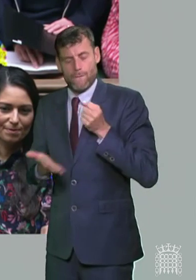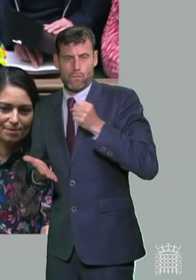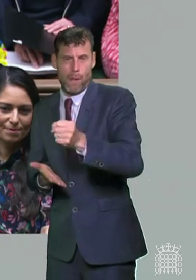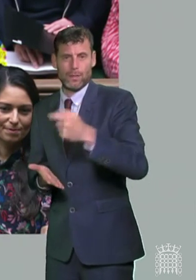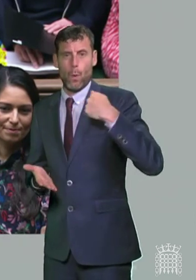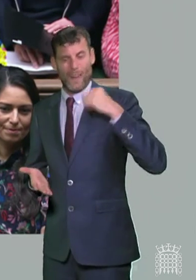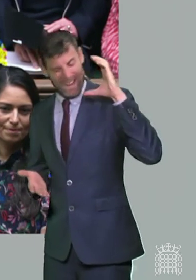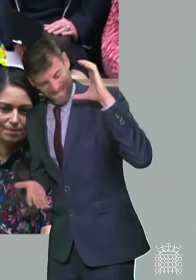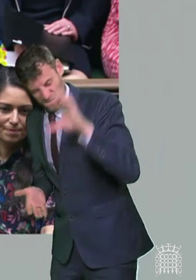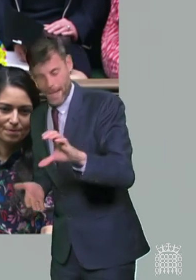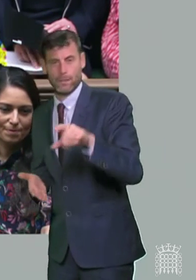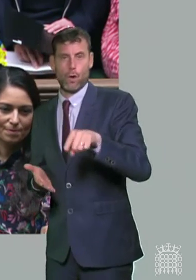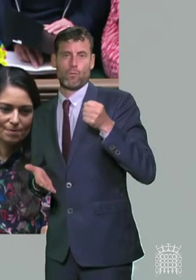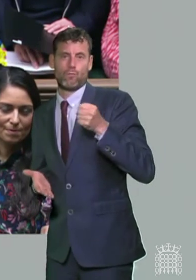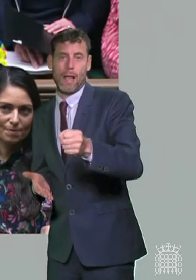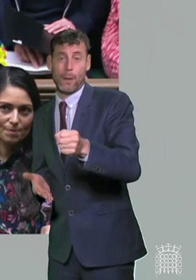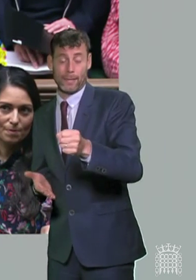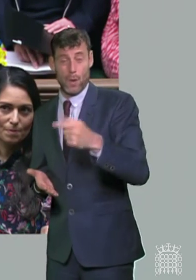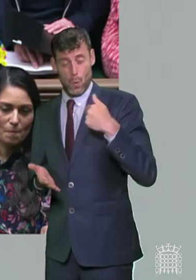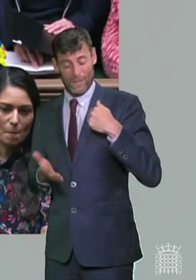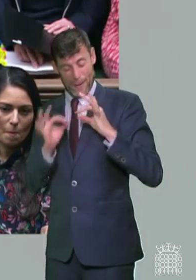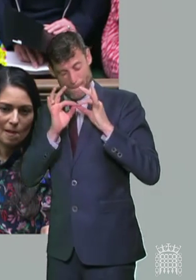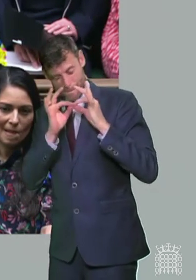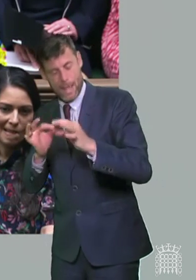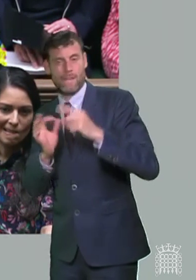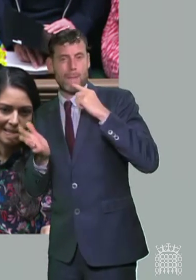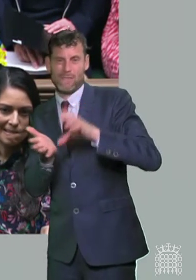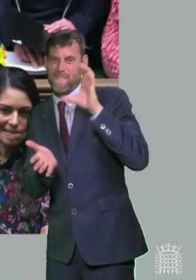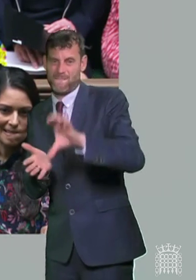We are putting £96 billion into the integrated railway plan.